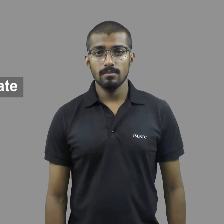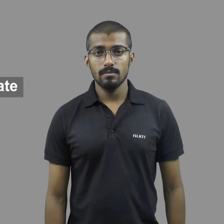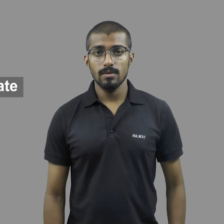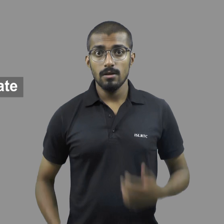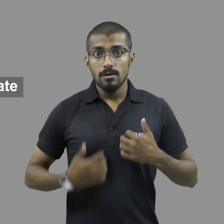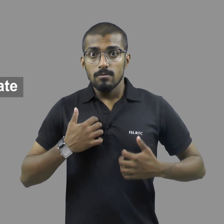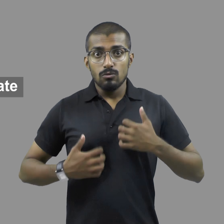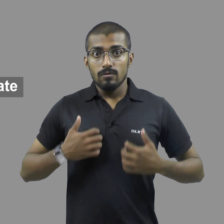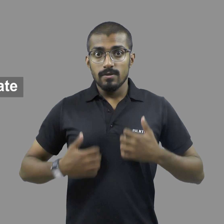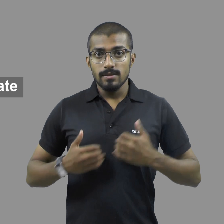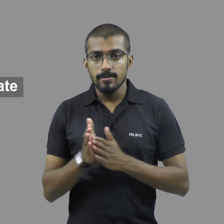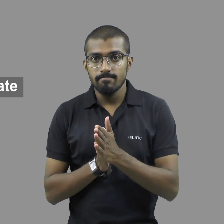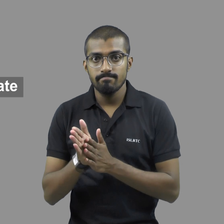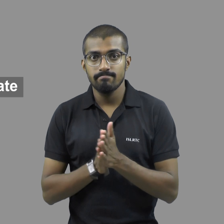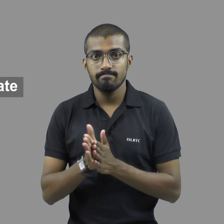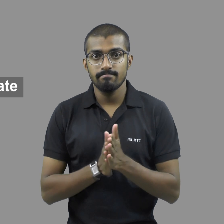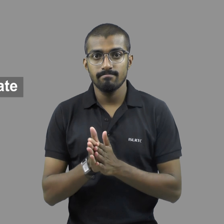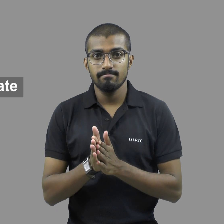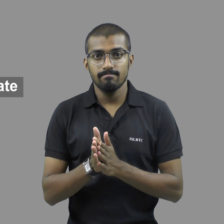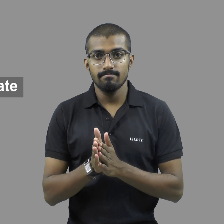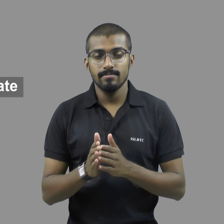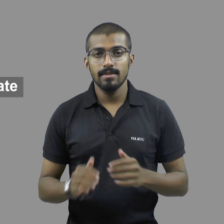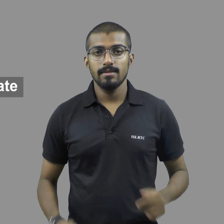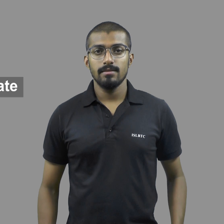Motivate